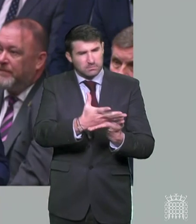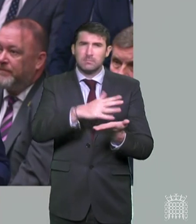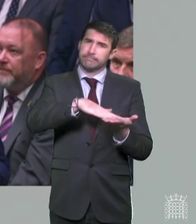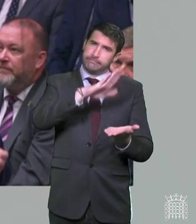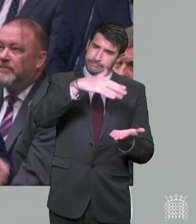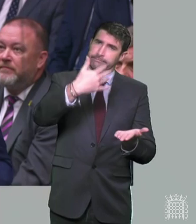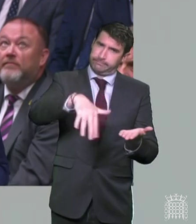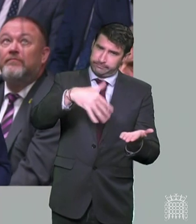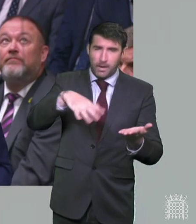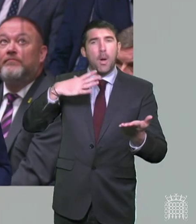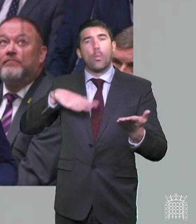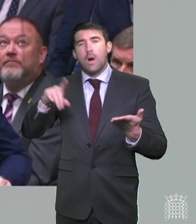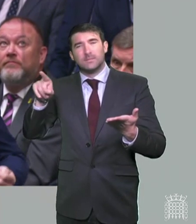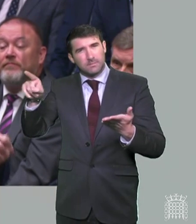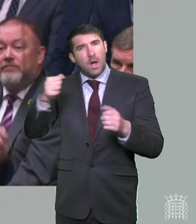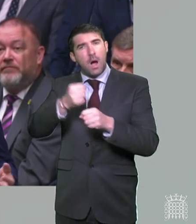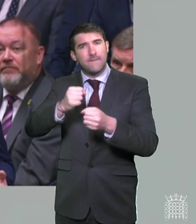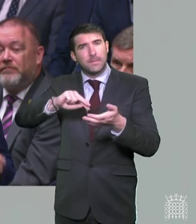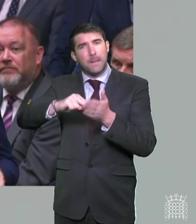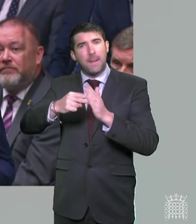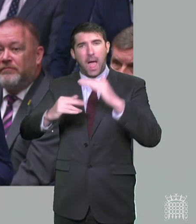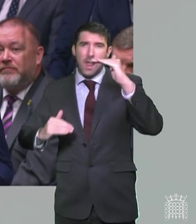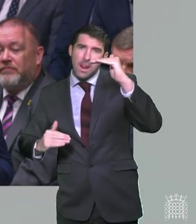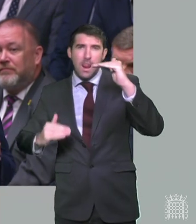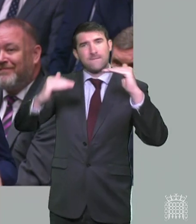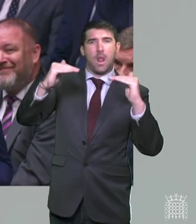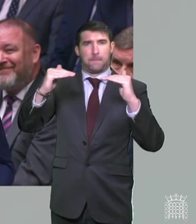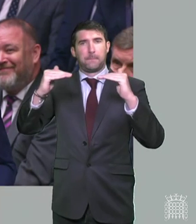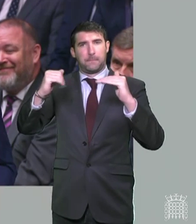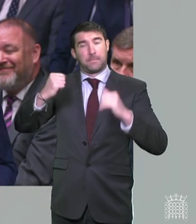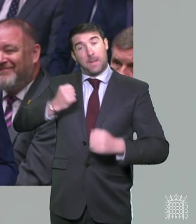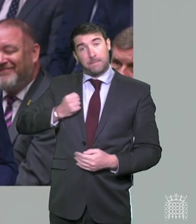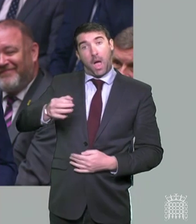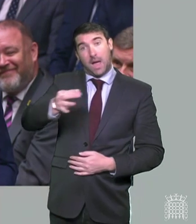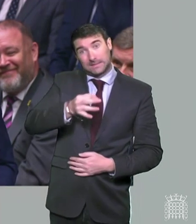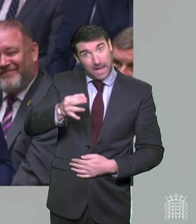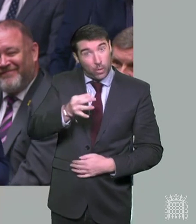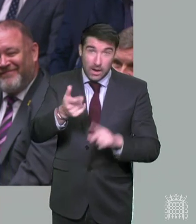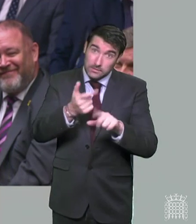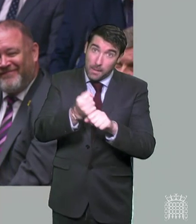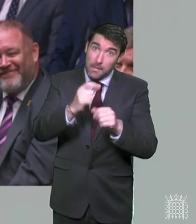One way to demonstrate her commitment to levelling up would be to choose a town such as Crewe to host Great British Railways.